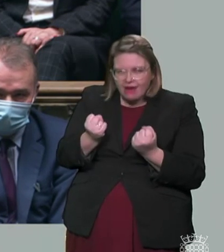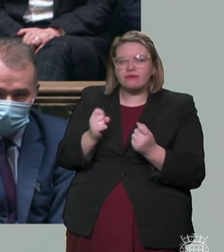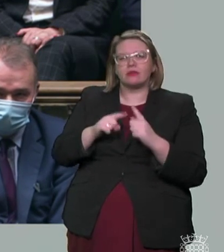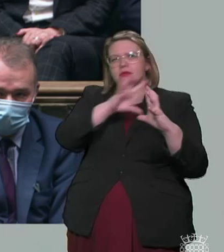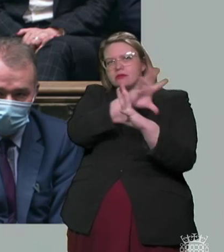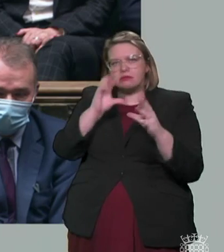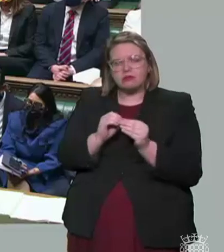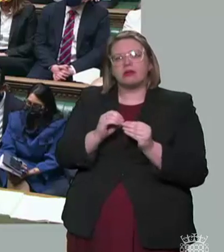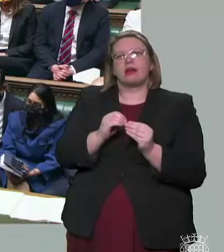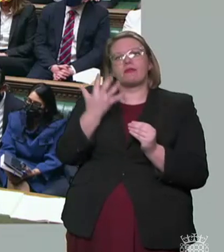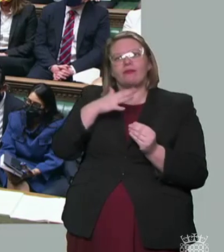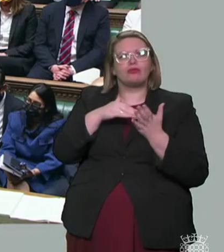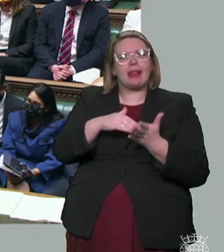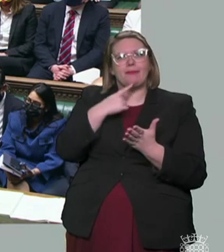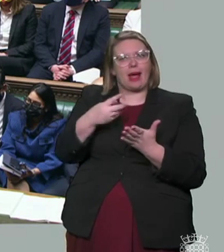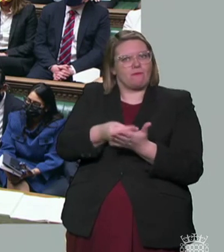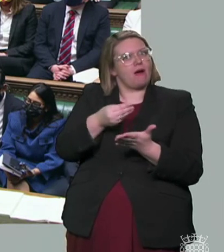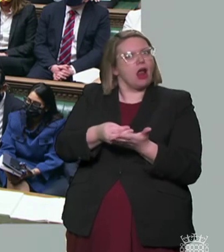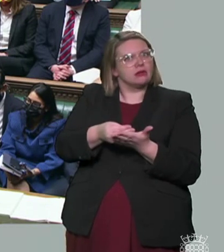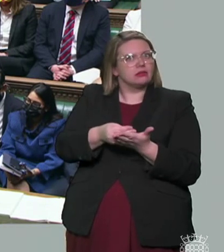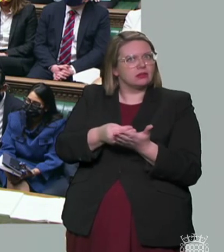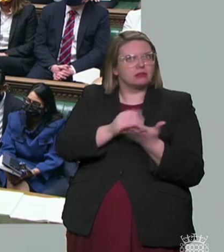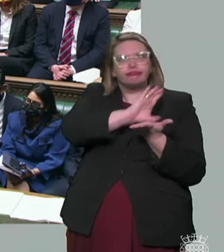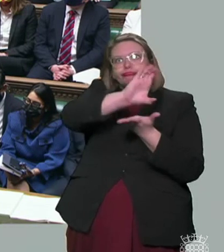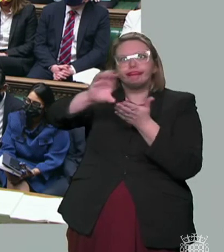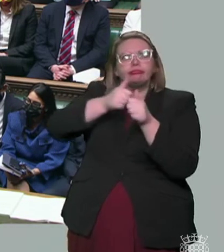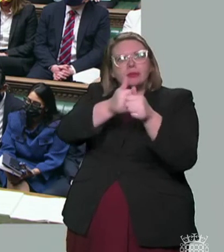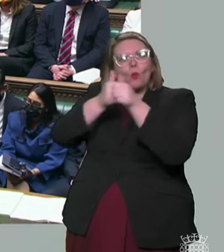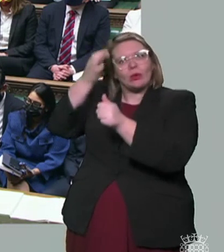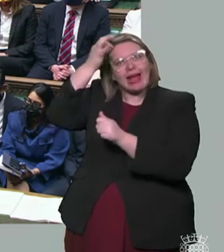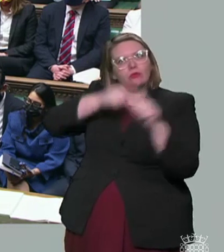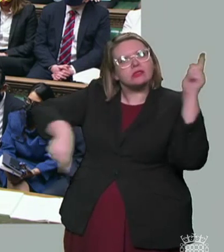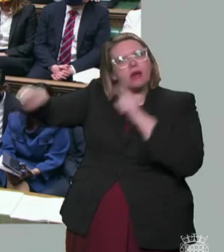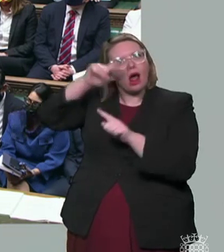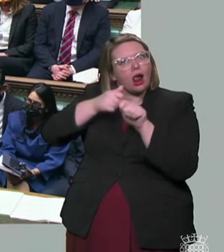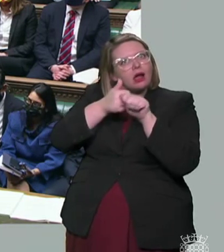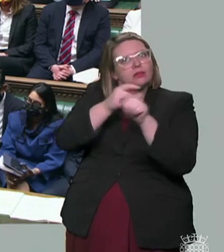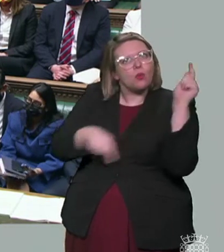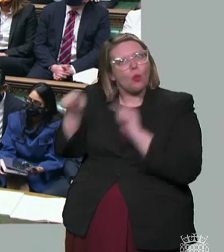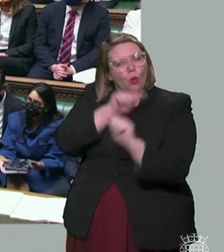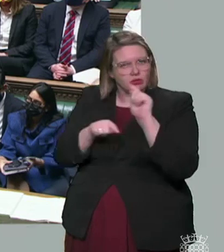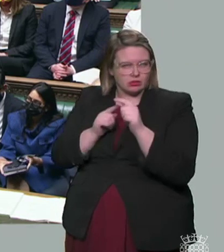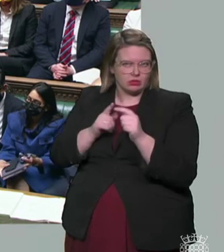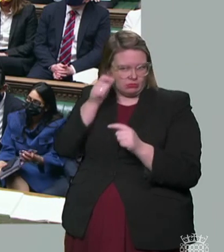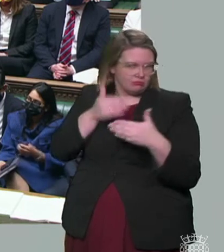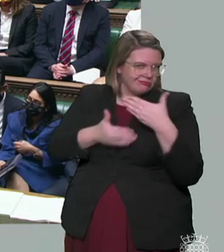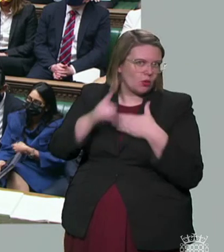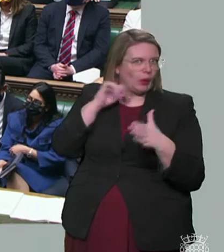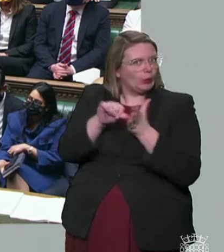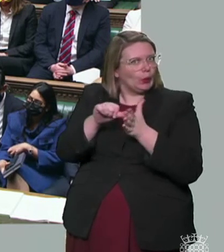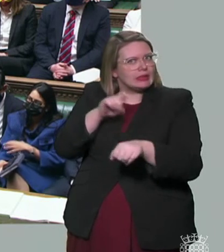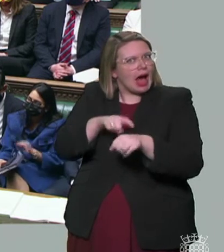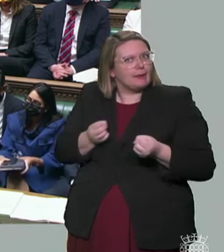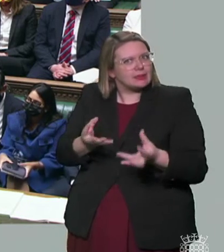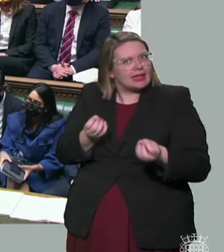have put in to help local councils look after people through what will be a difficult period.